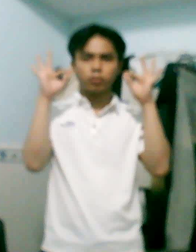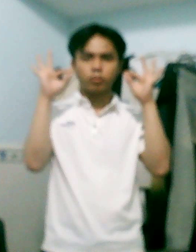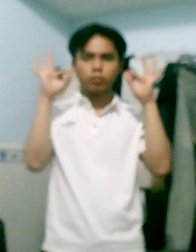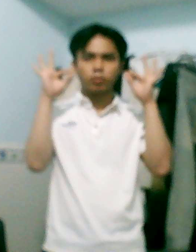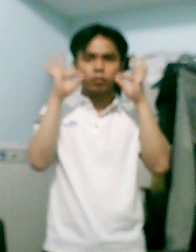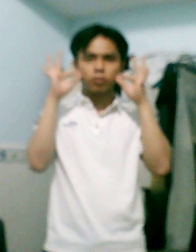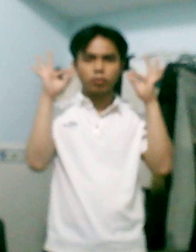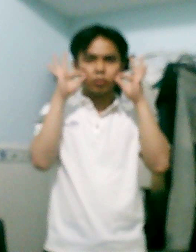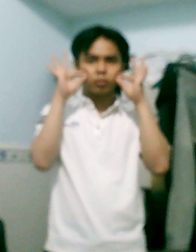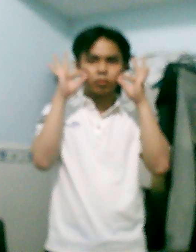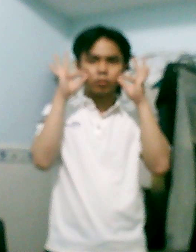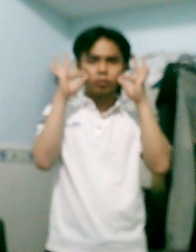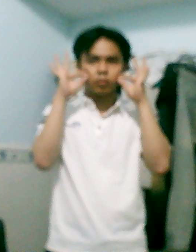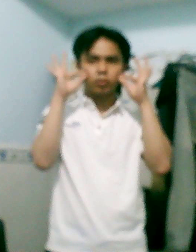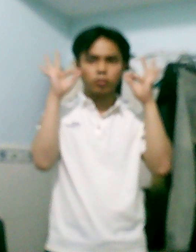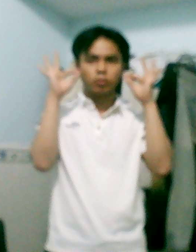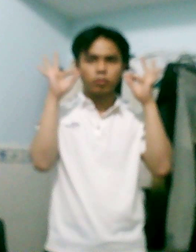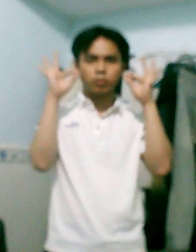meo